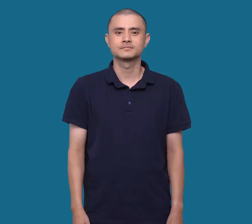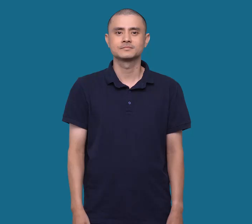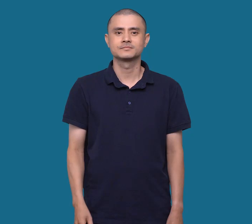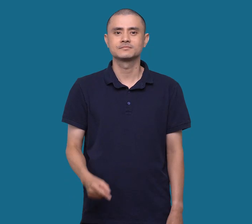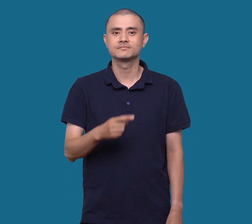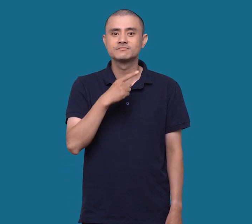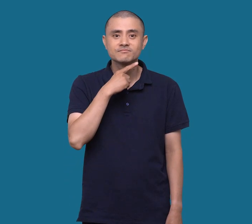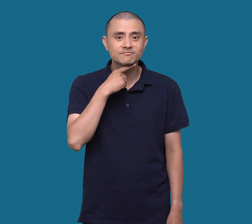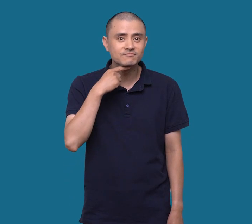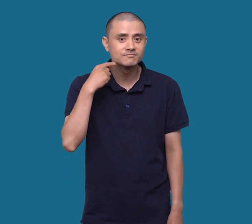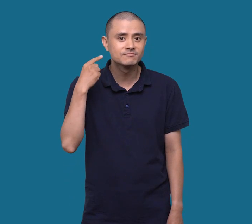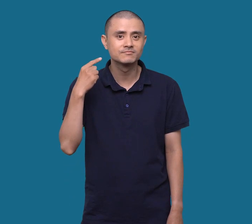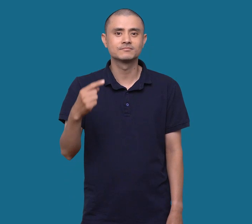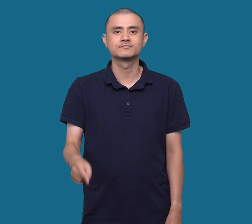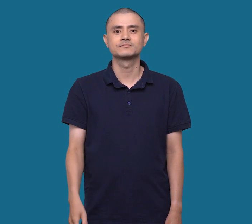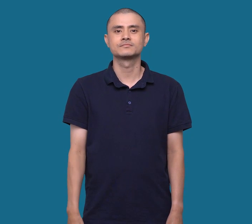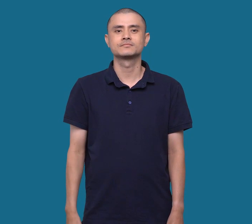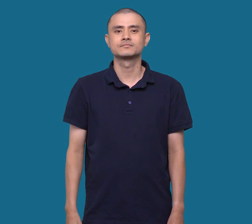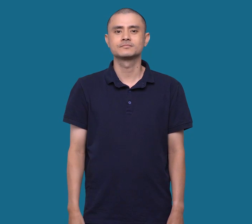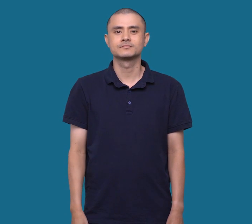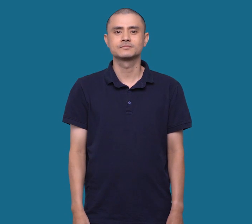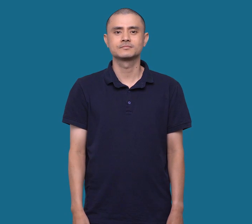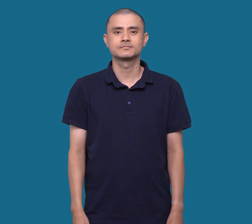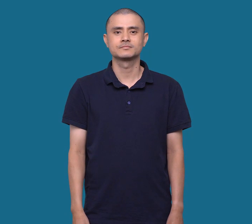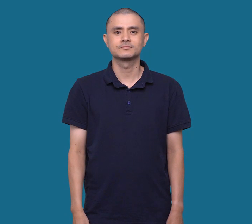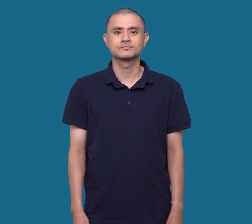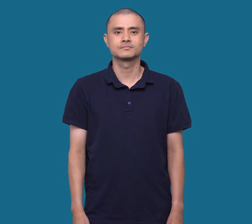hẹn